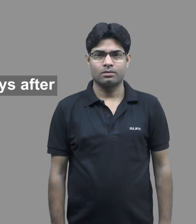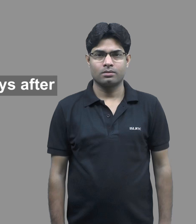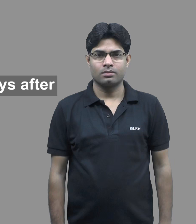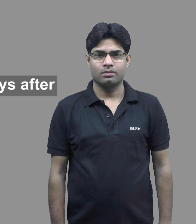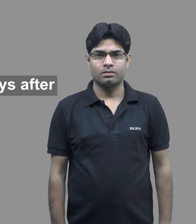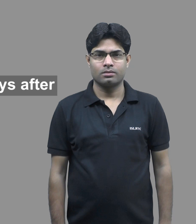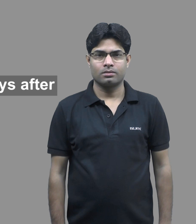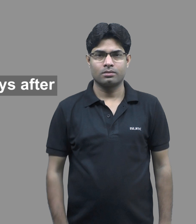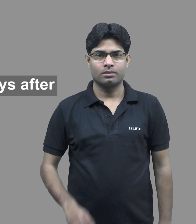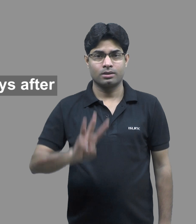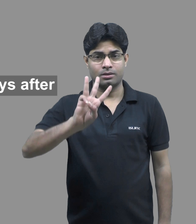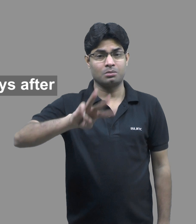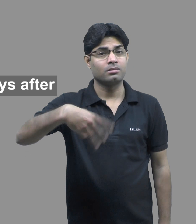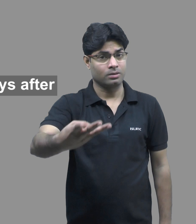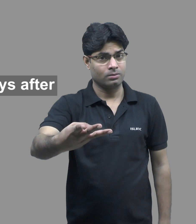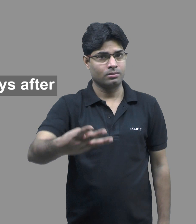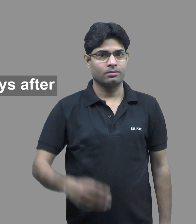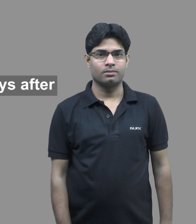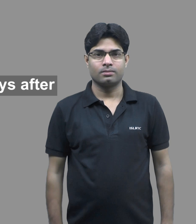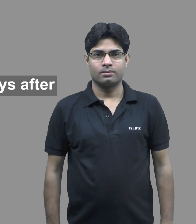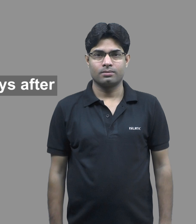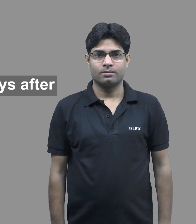Three Days After